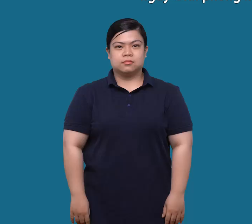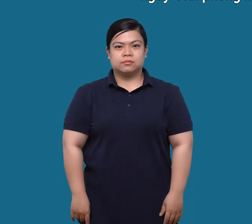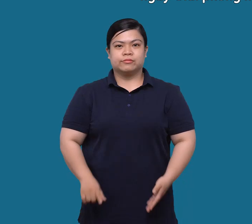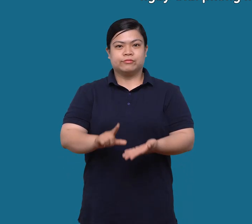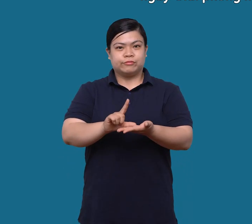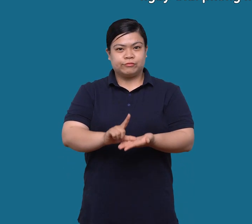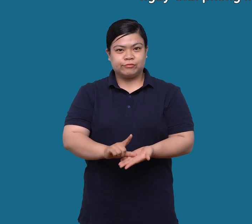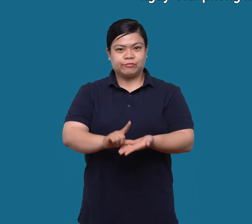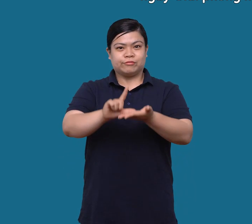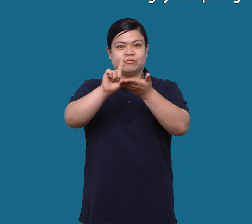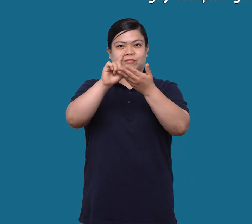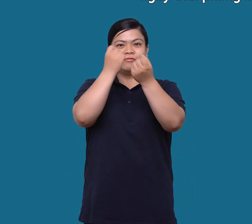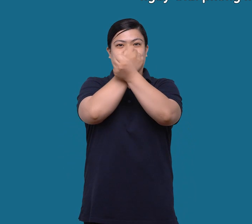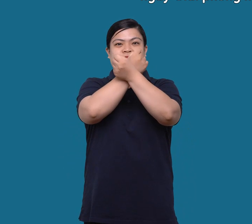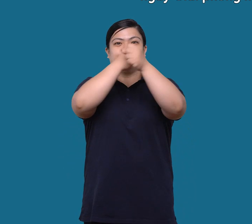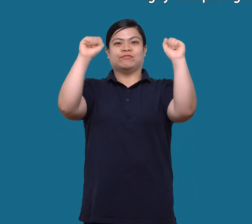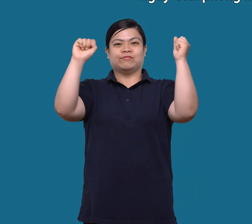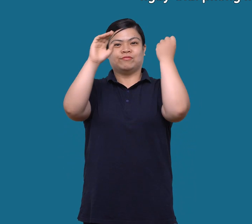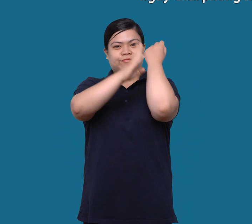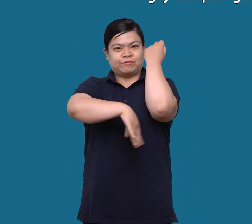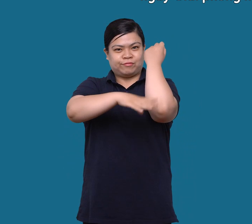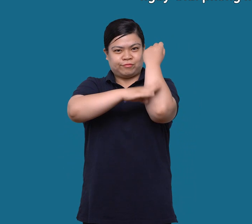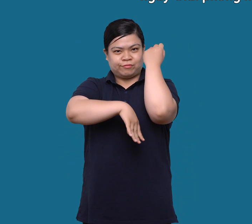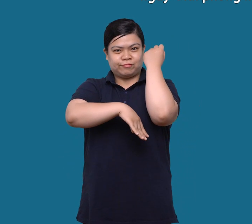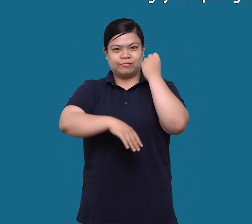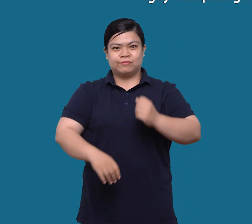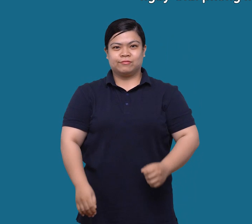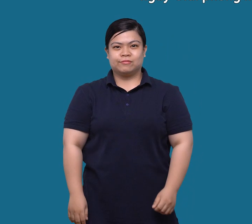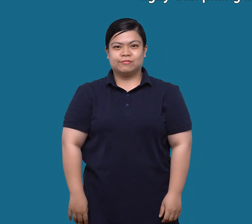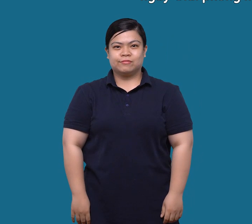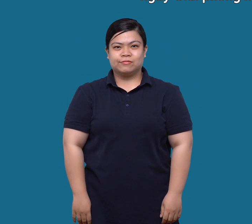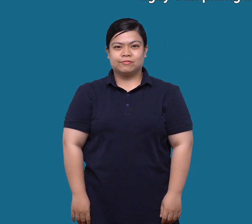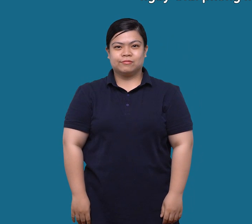ngày Giải phóng miền Nam 30/4